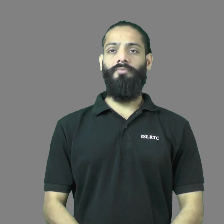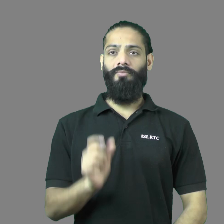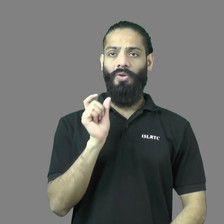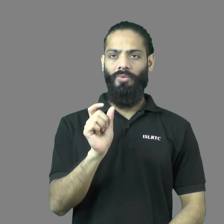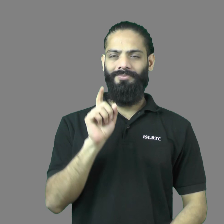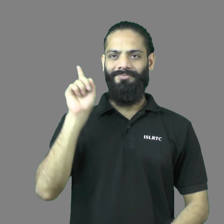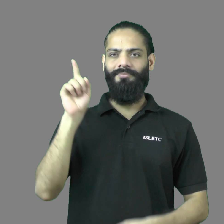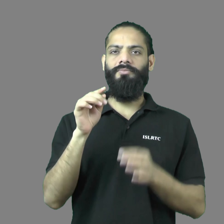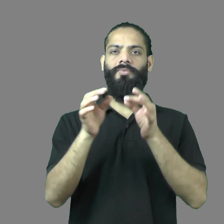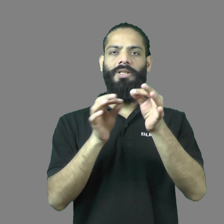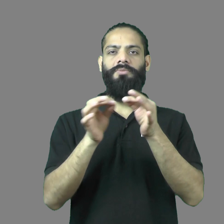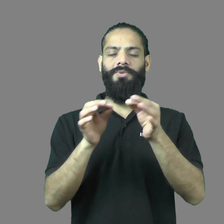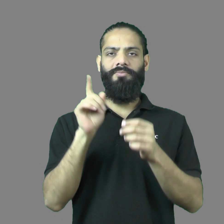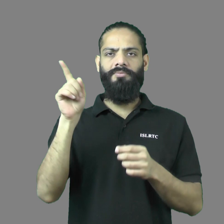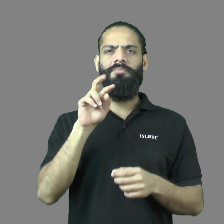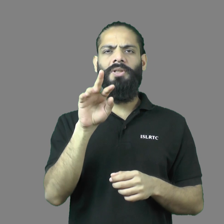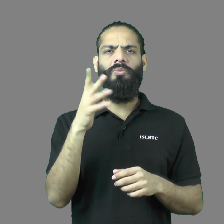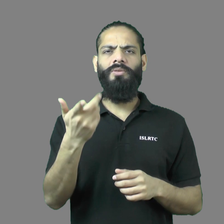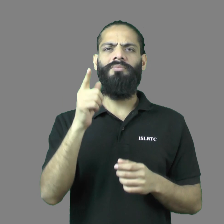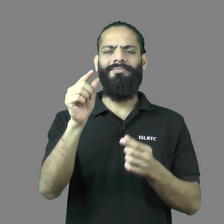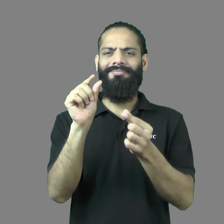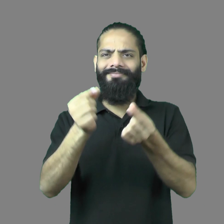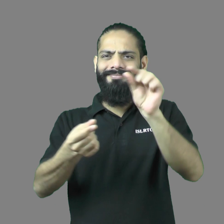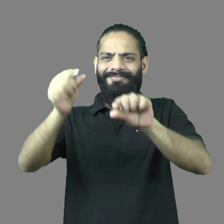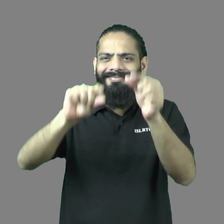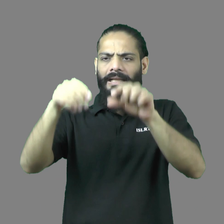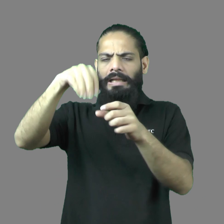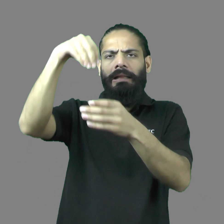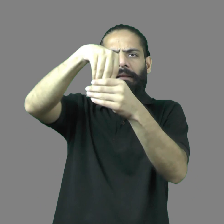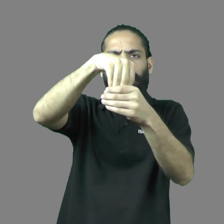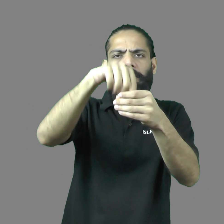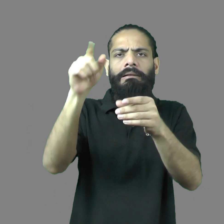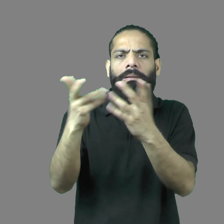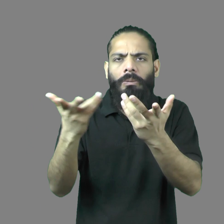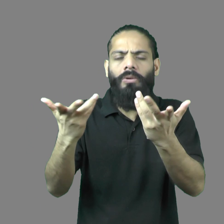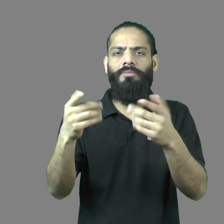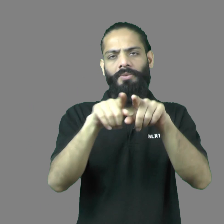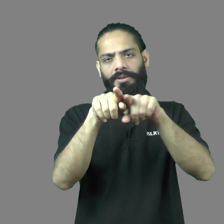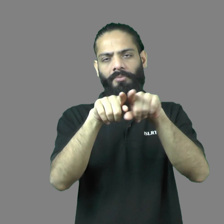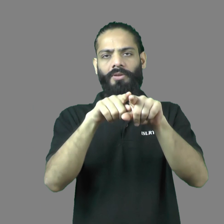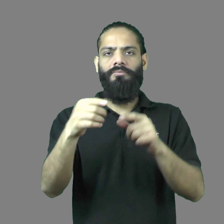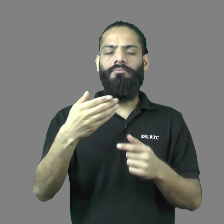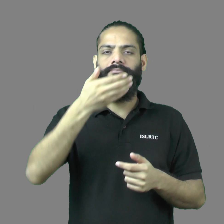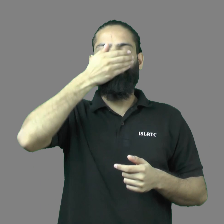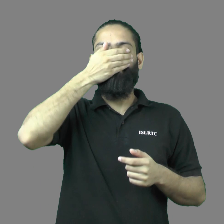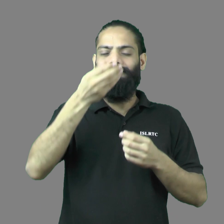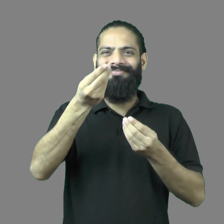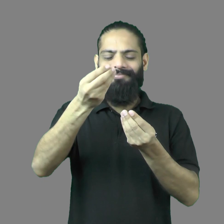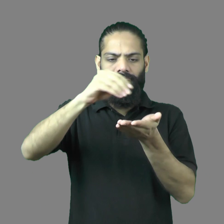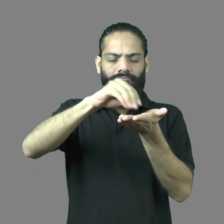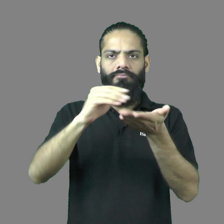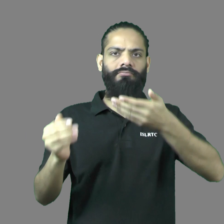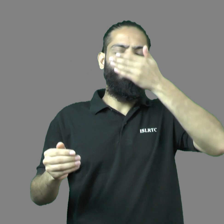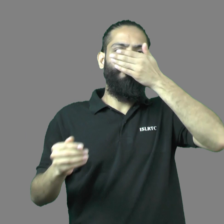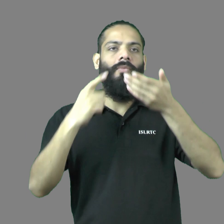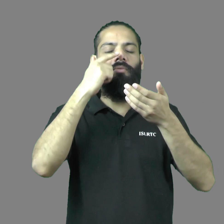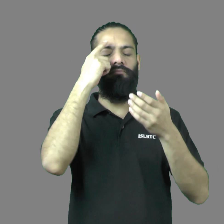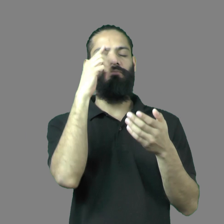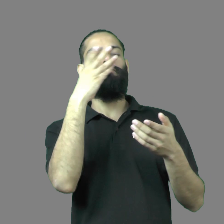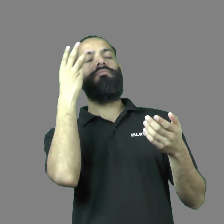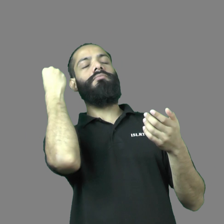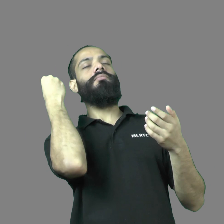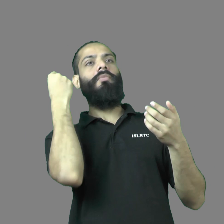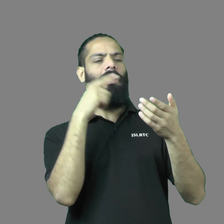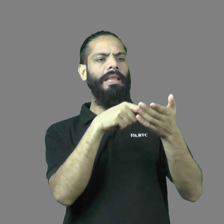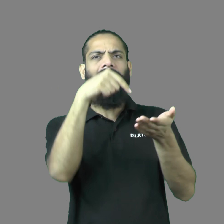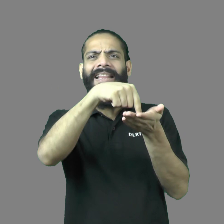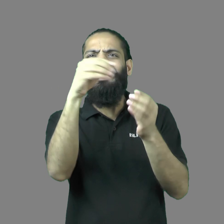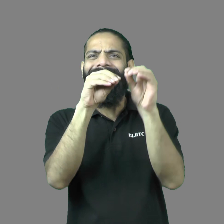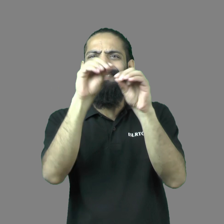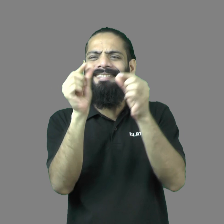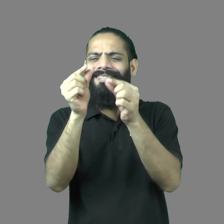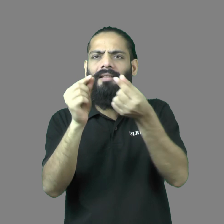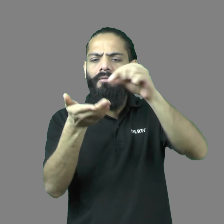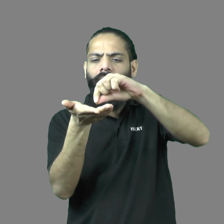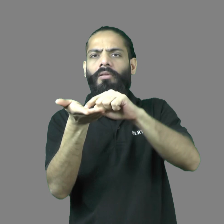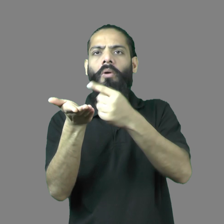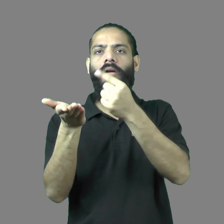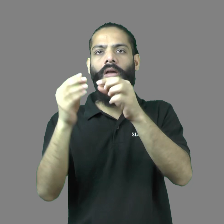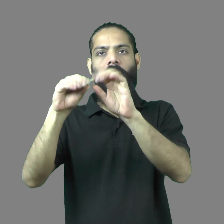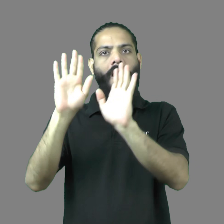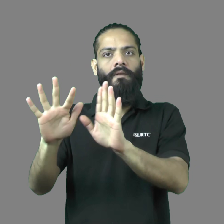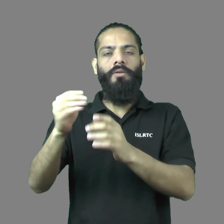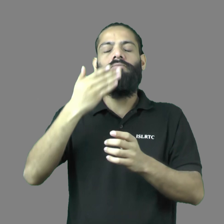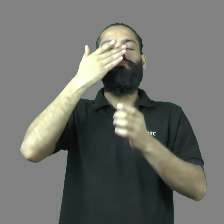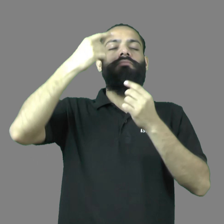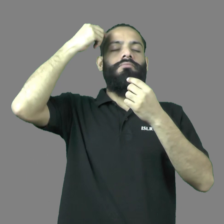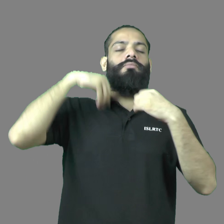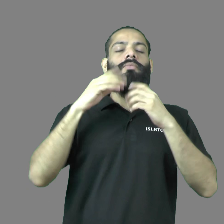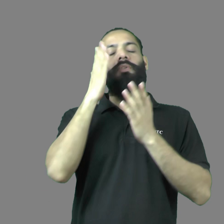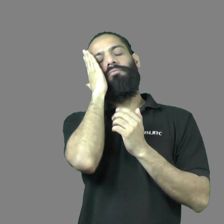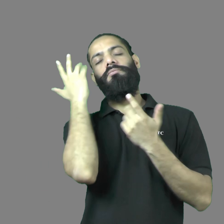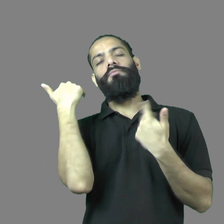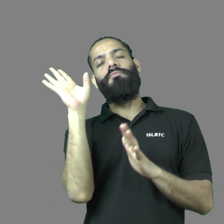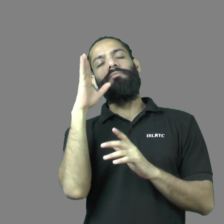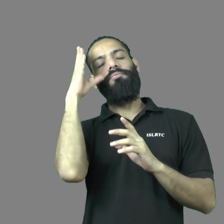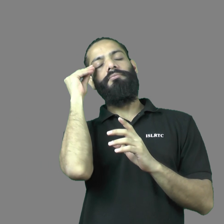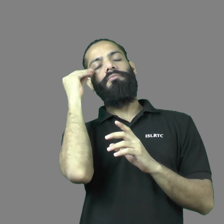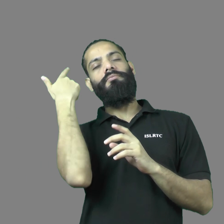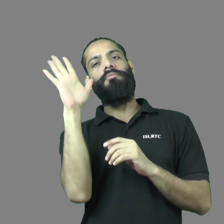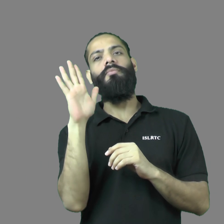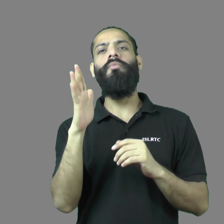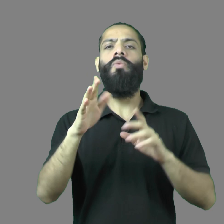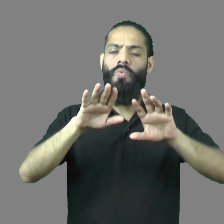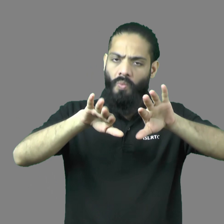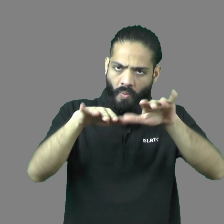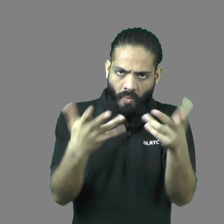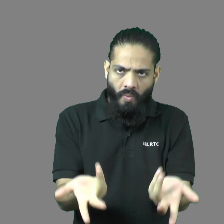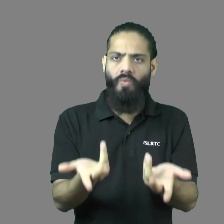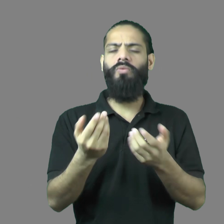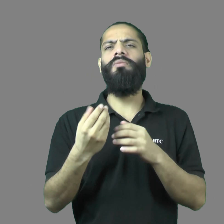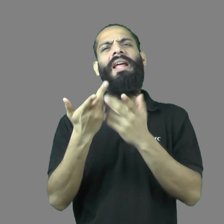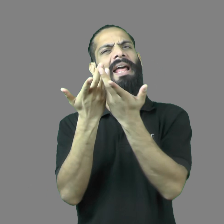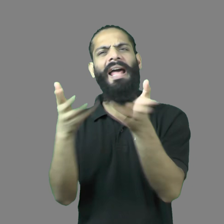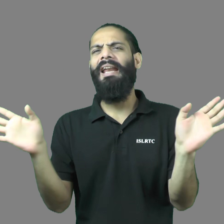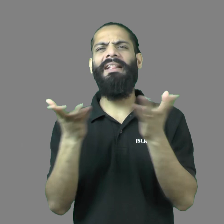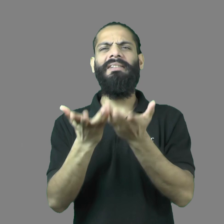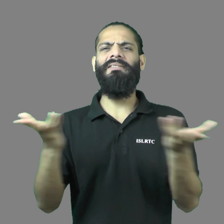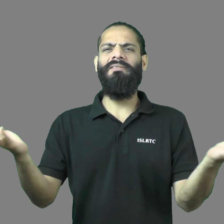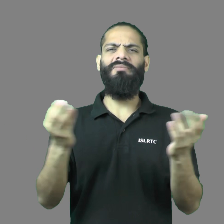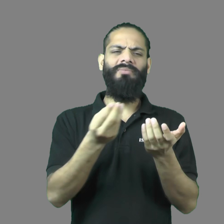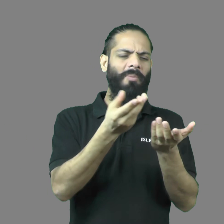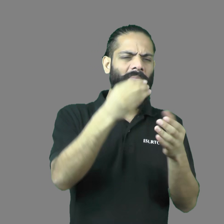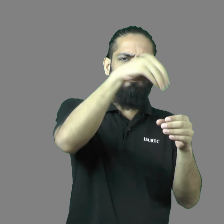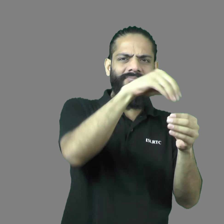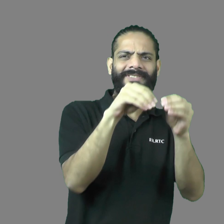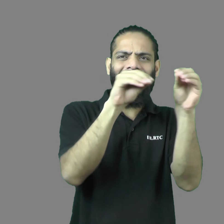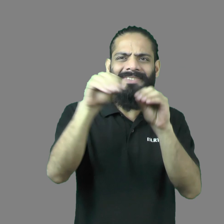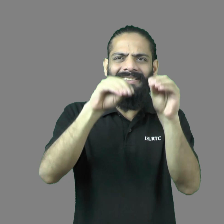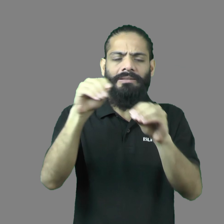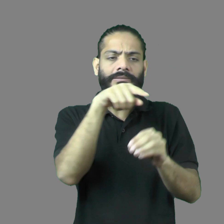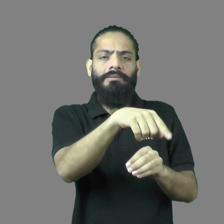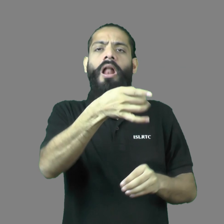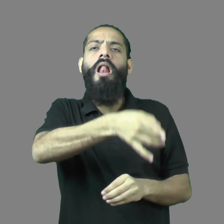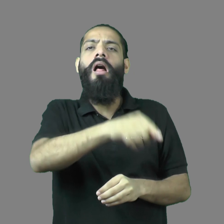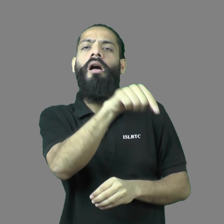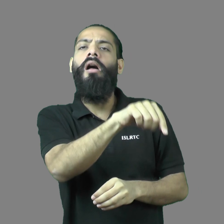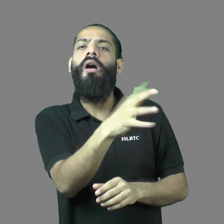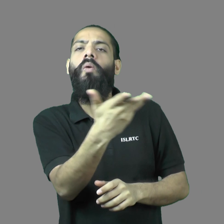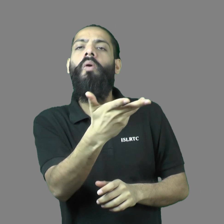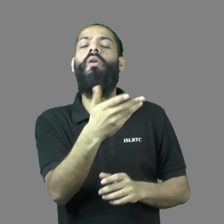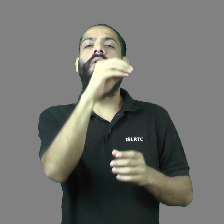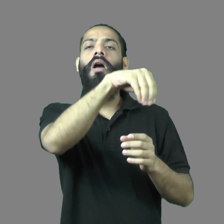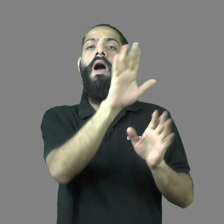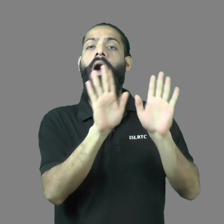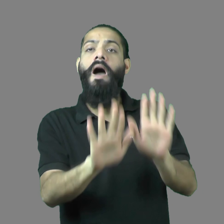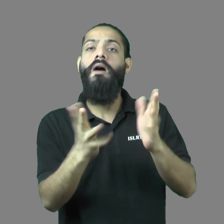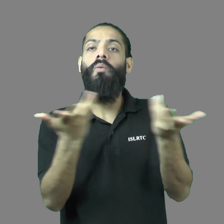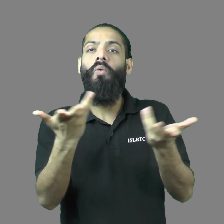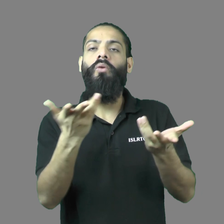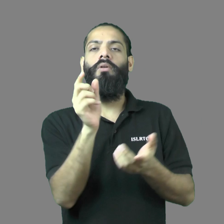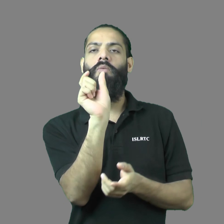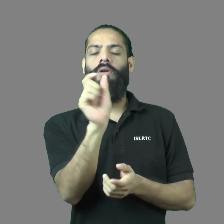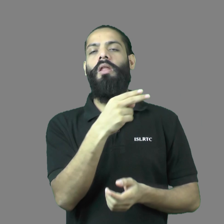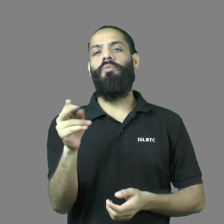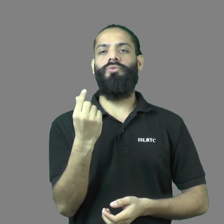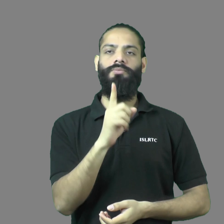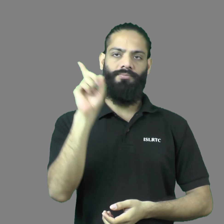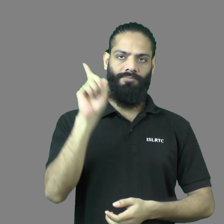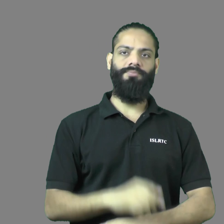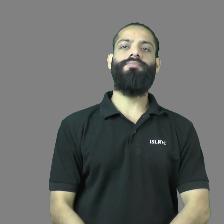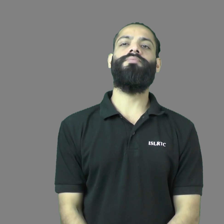Chemical properties